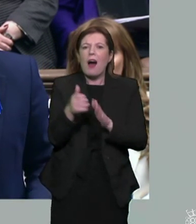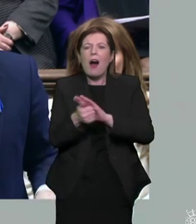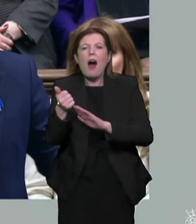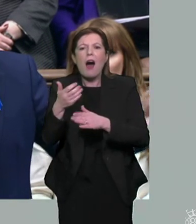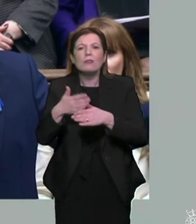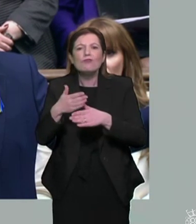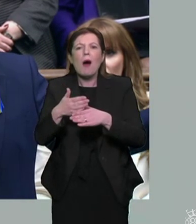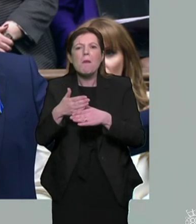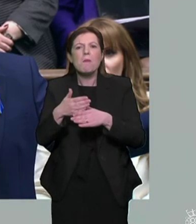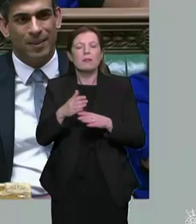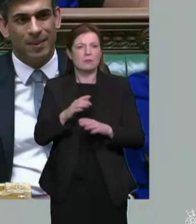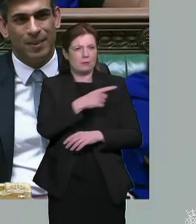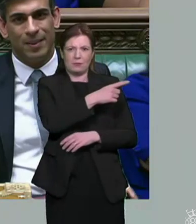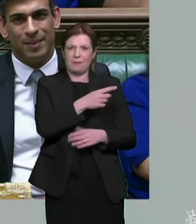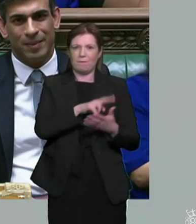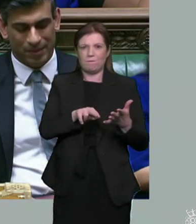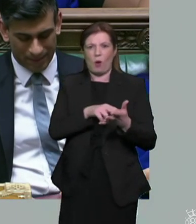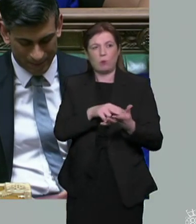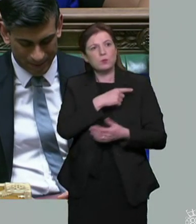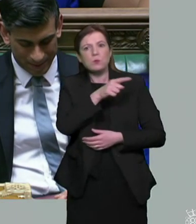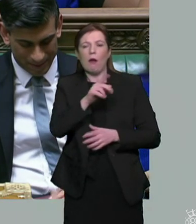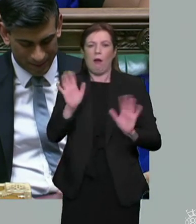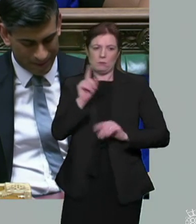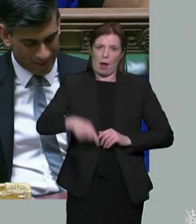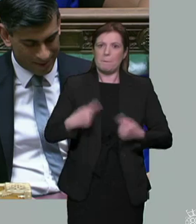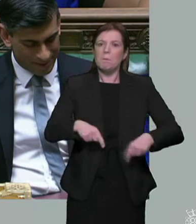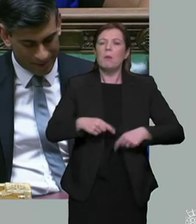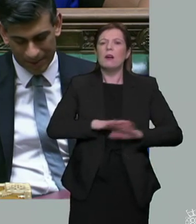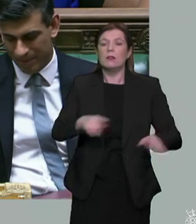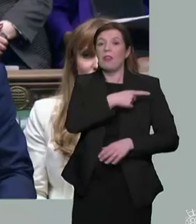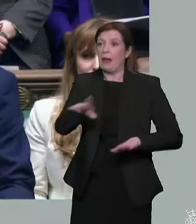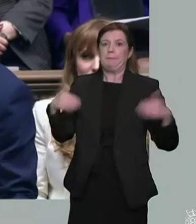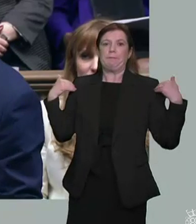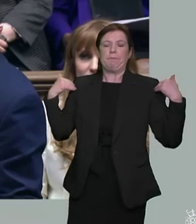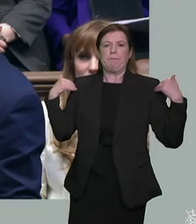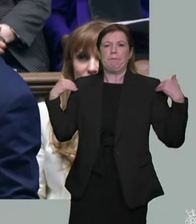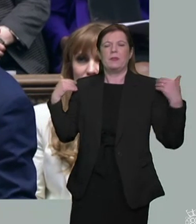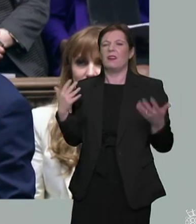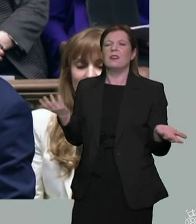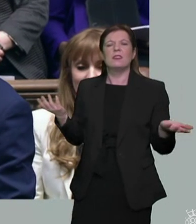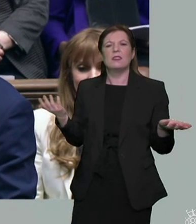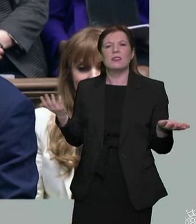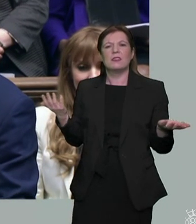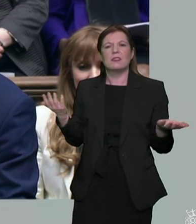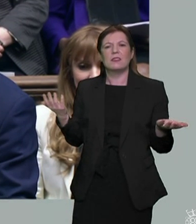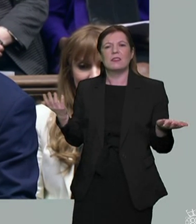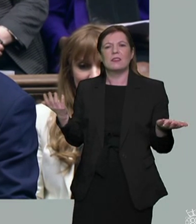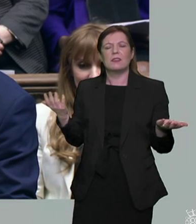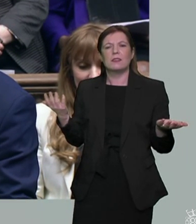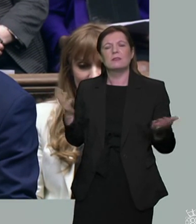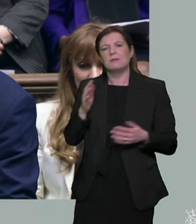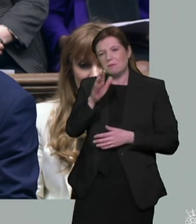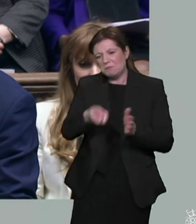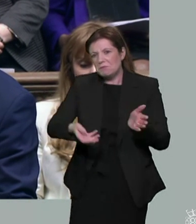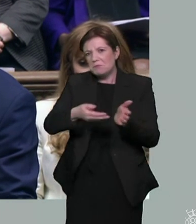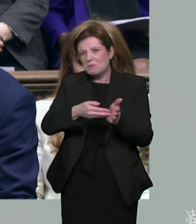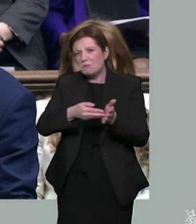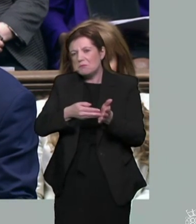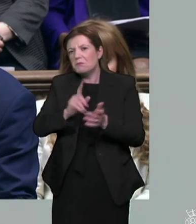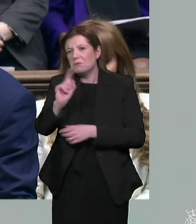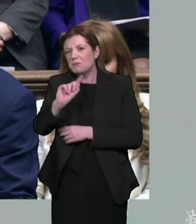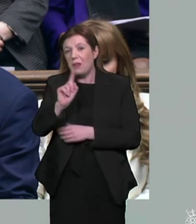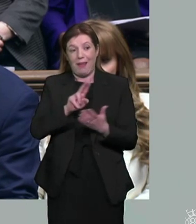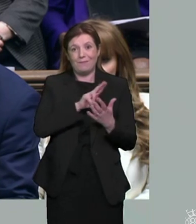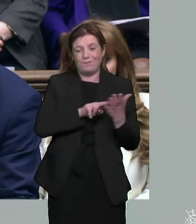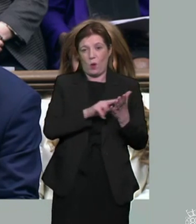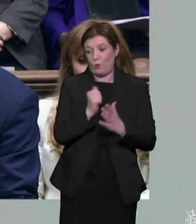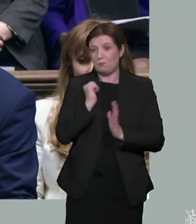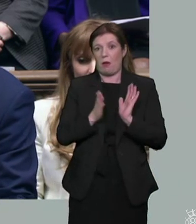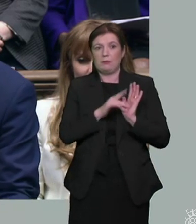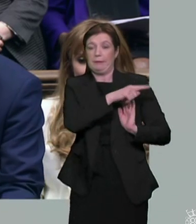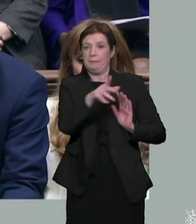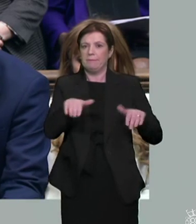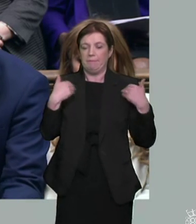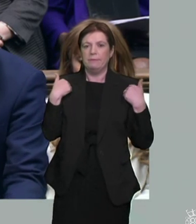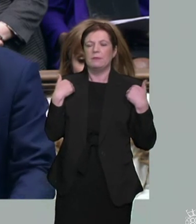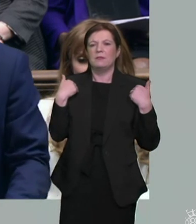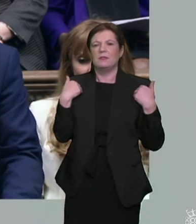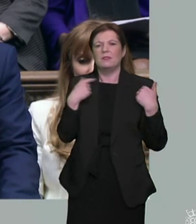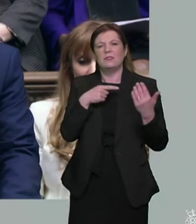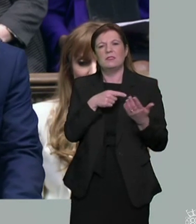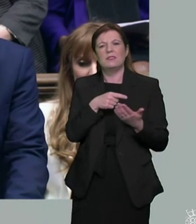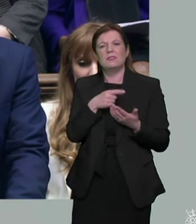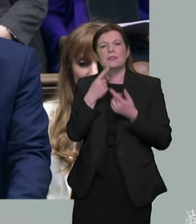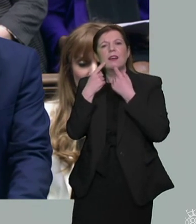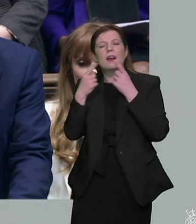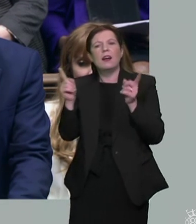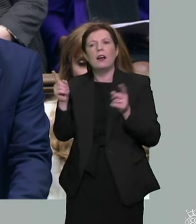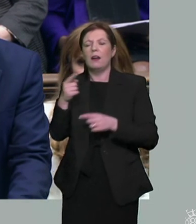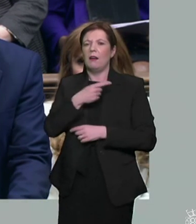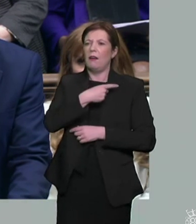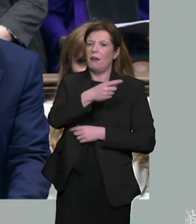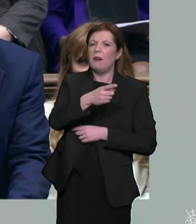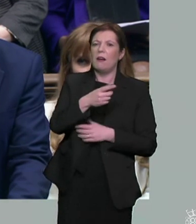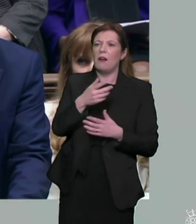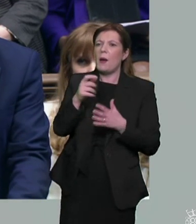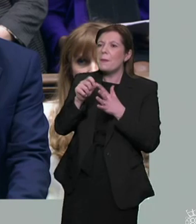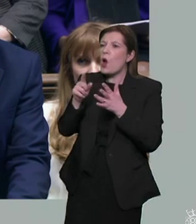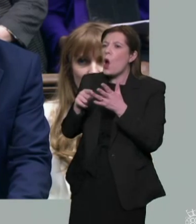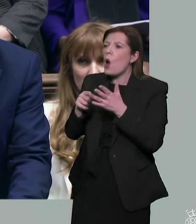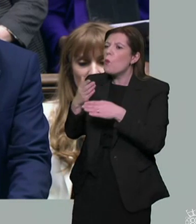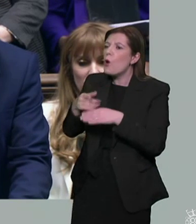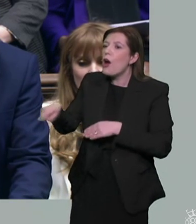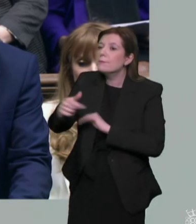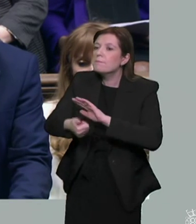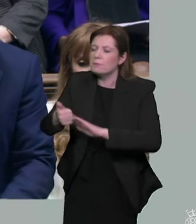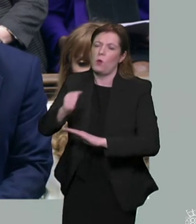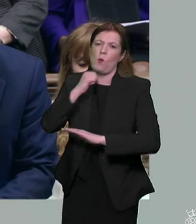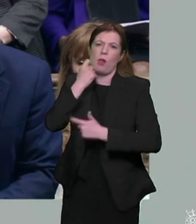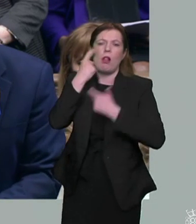And they all did! Then, to add insult to injury, after the vote his party posted a message saying that, where possible, they will look to find P&O workers new jobs.